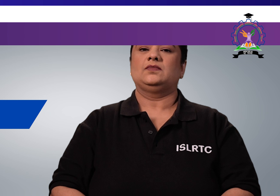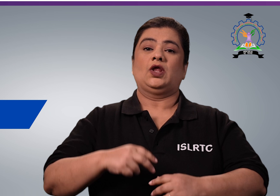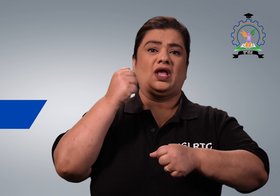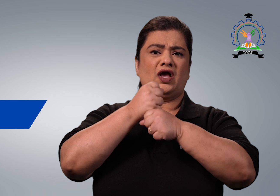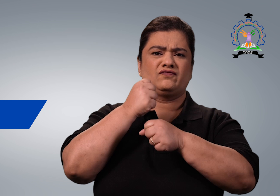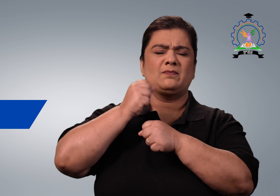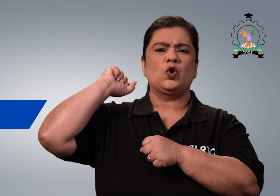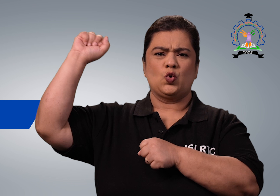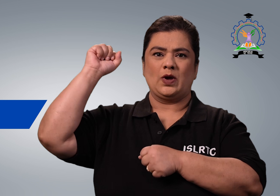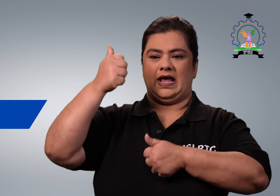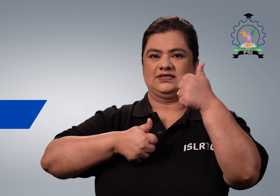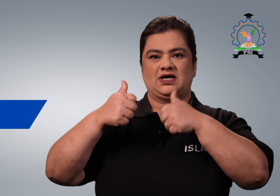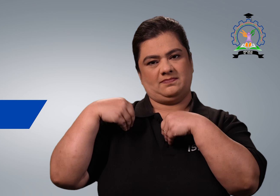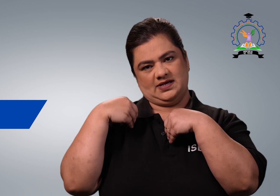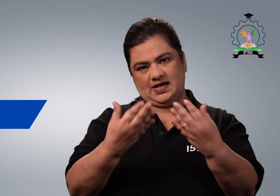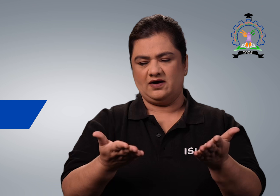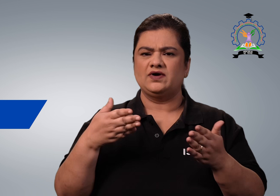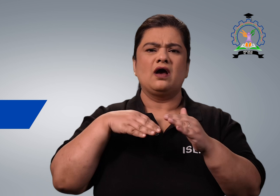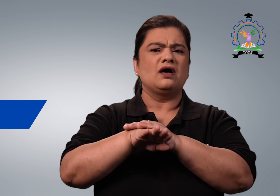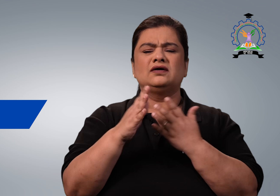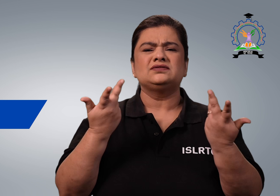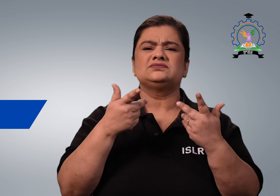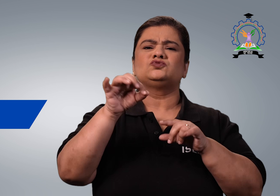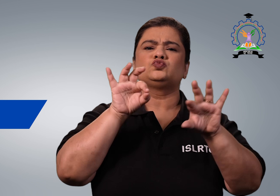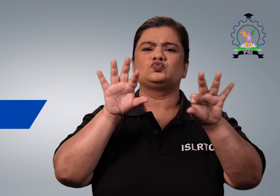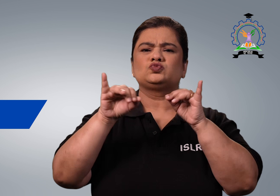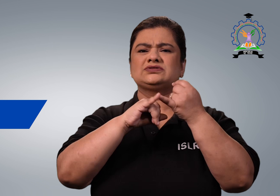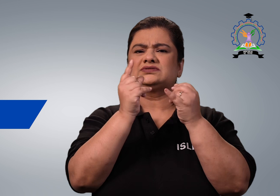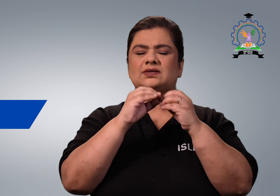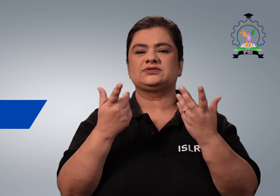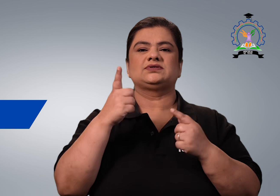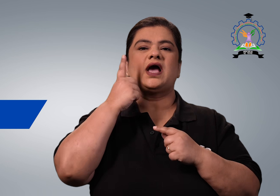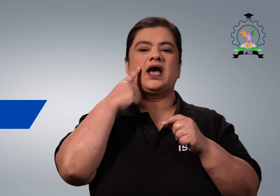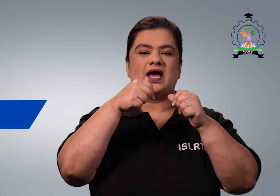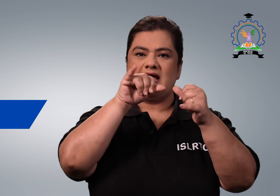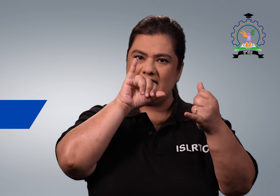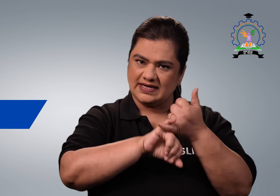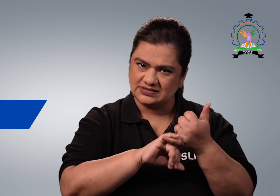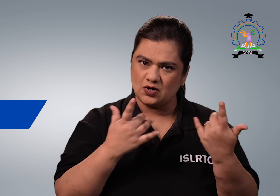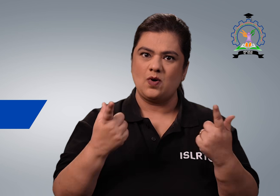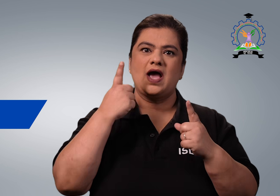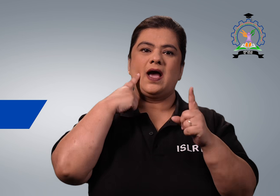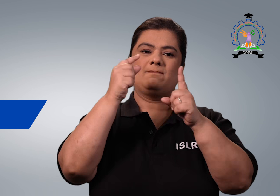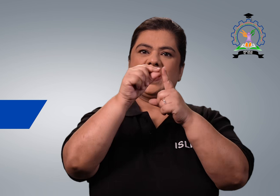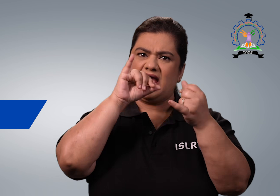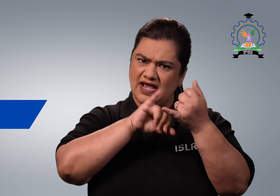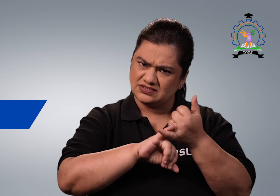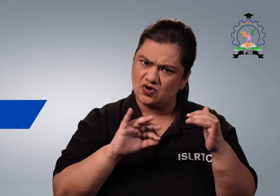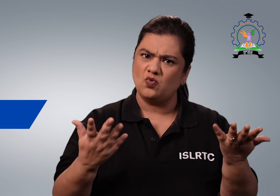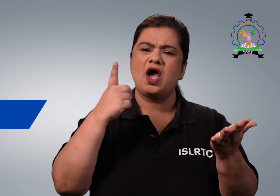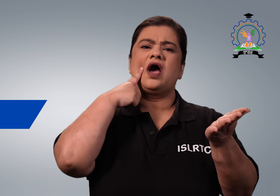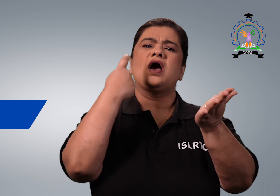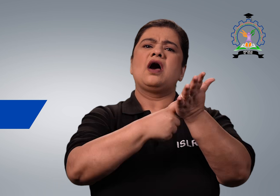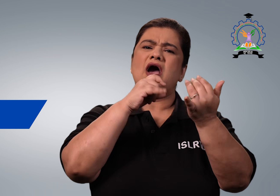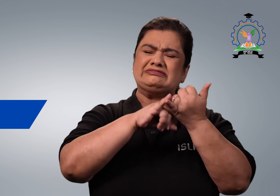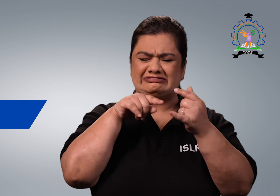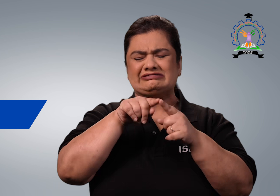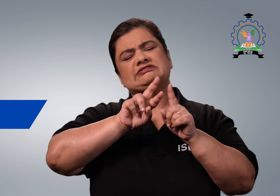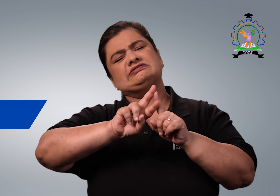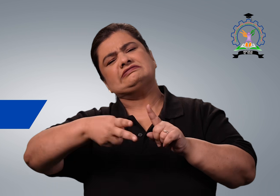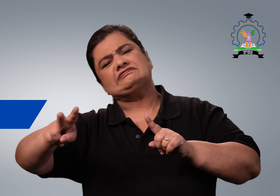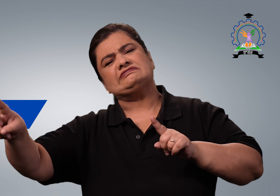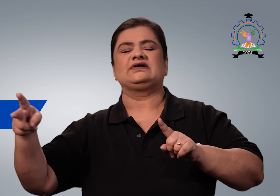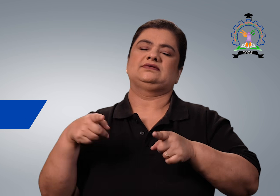UPSC conducts civil service exams in India to recruit candidates for various government positions, including IAS, IPS, IRS, etc.